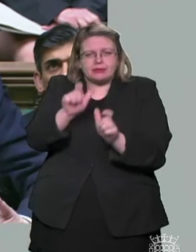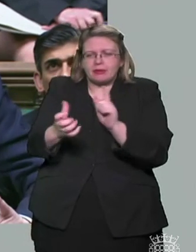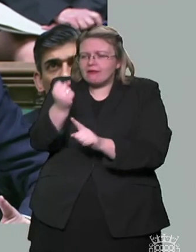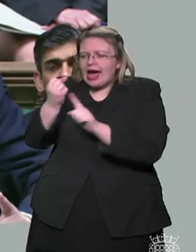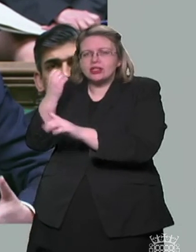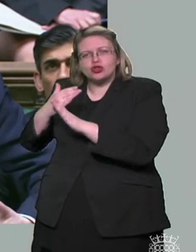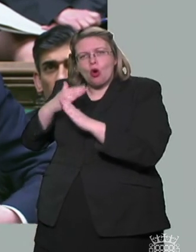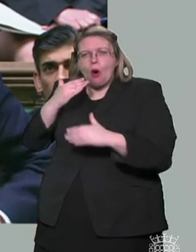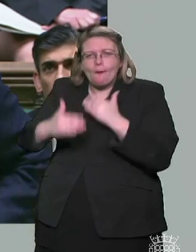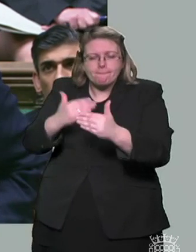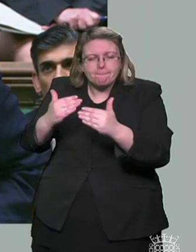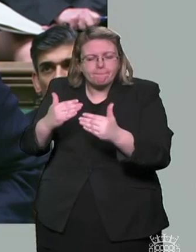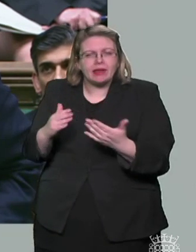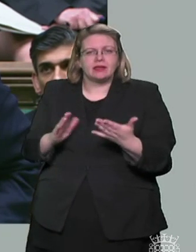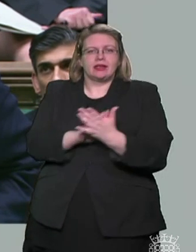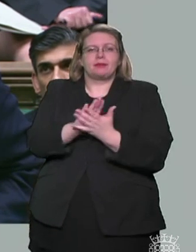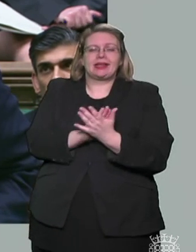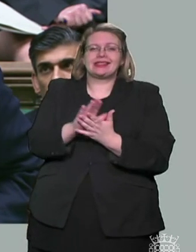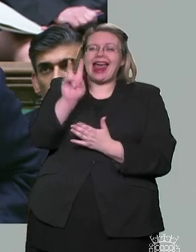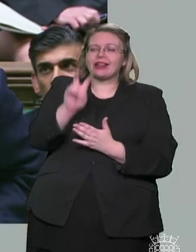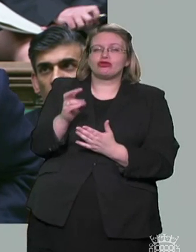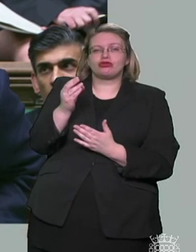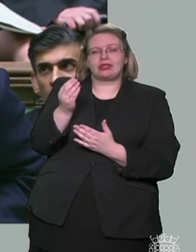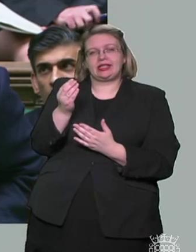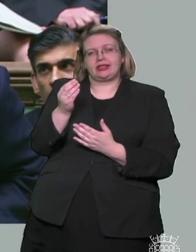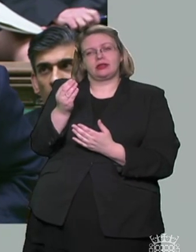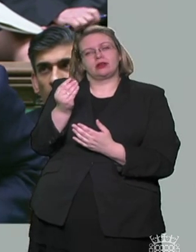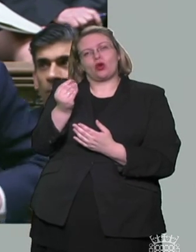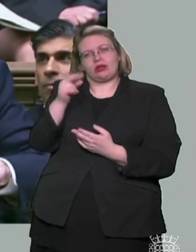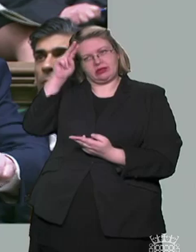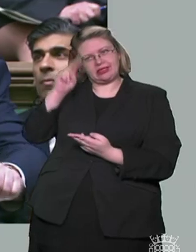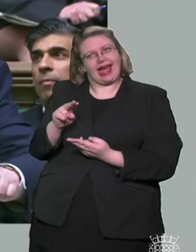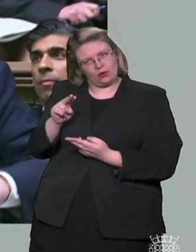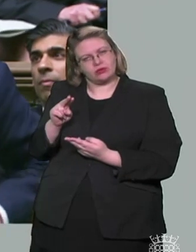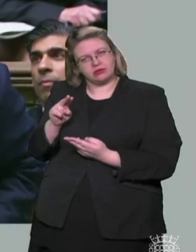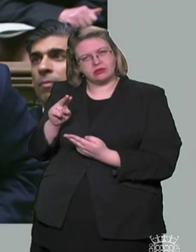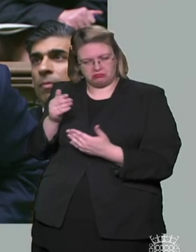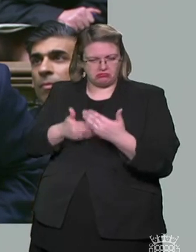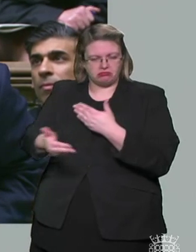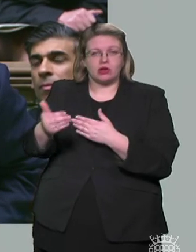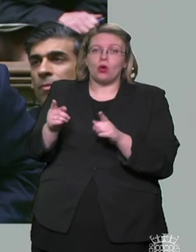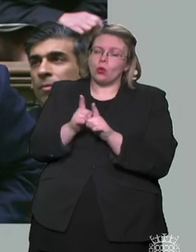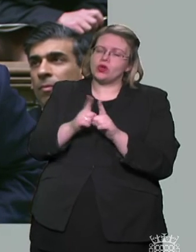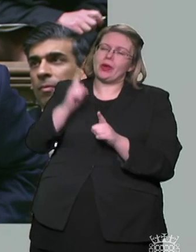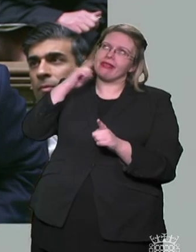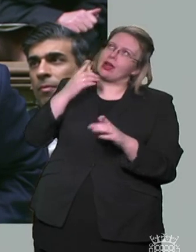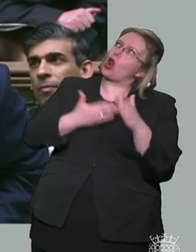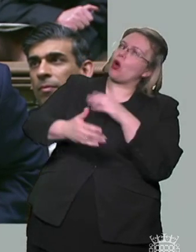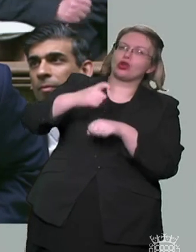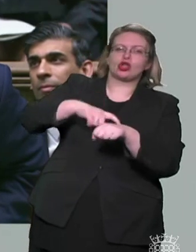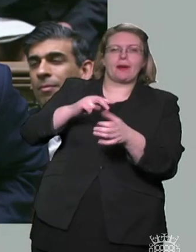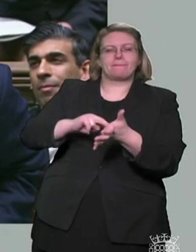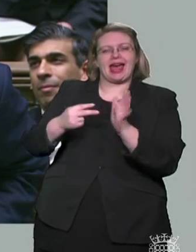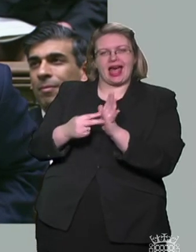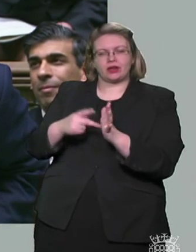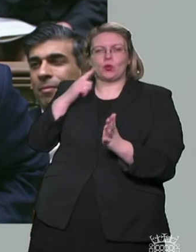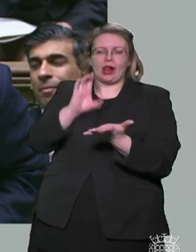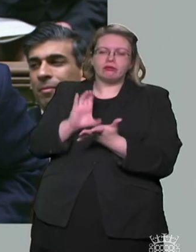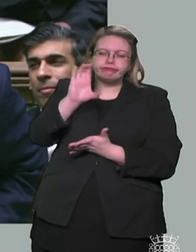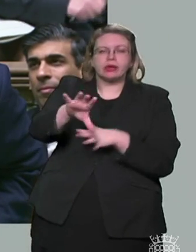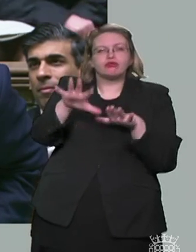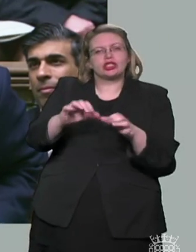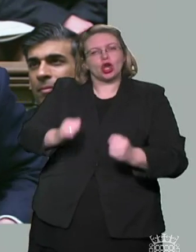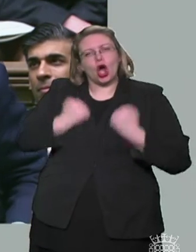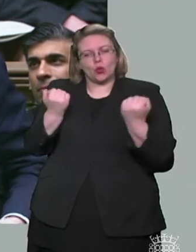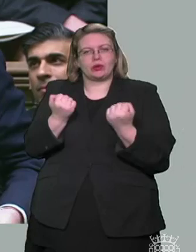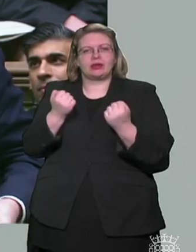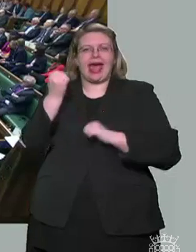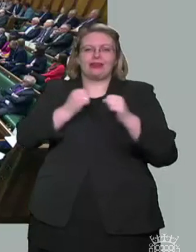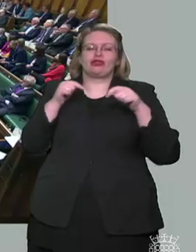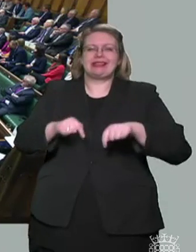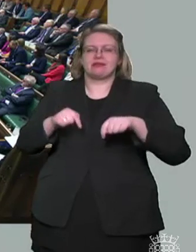We are cutting the cost of energy, but we are also taking the long-term decisions that the Labour party failed to take to invest in our energy for the future.